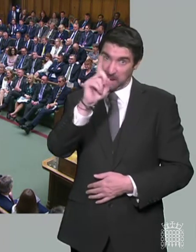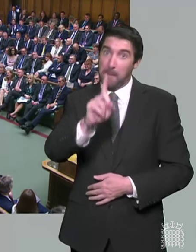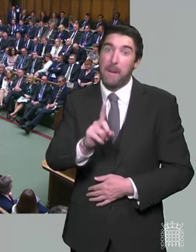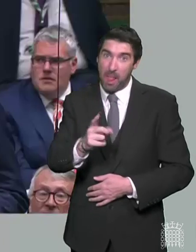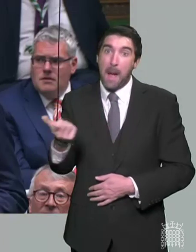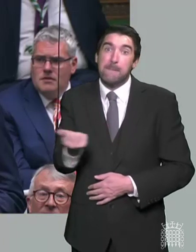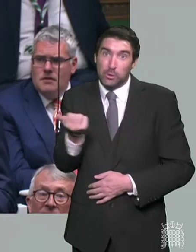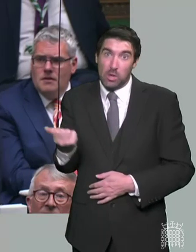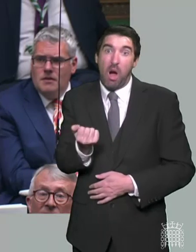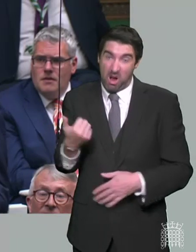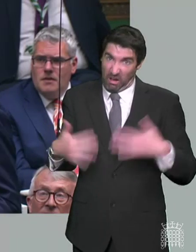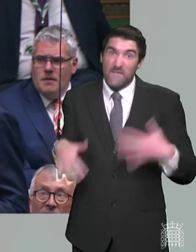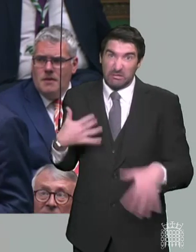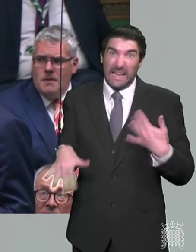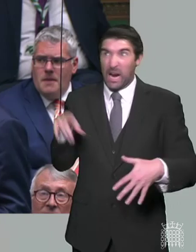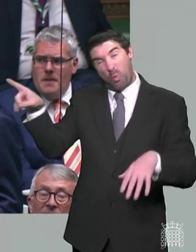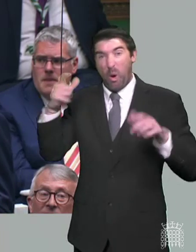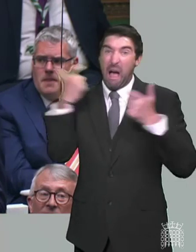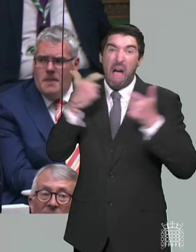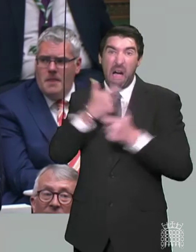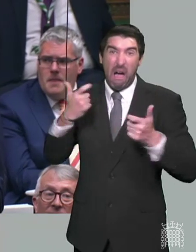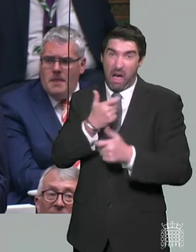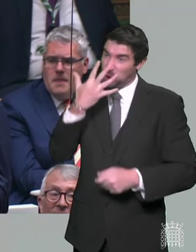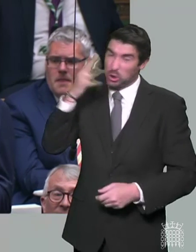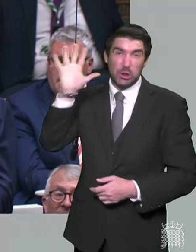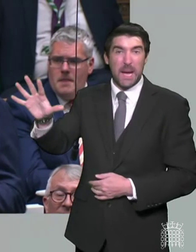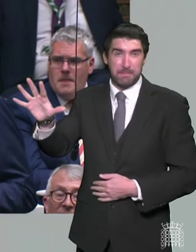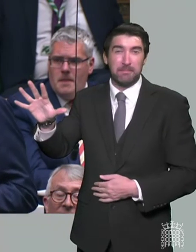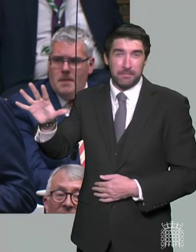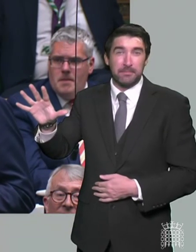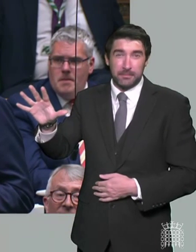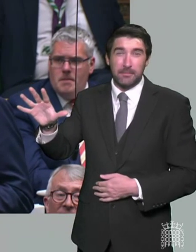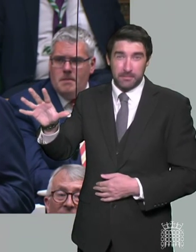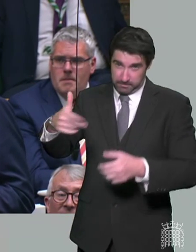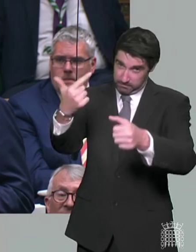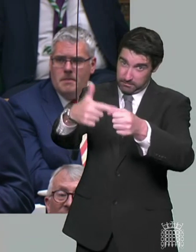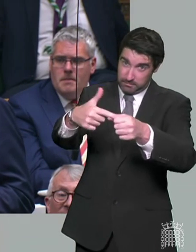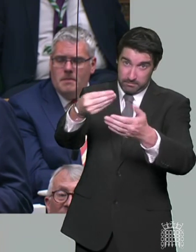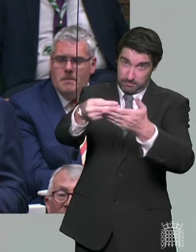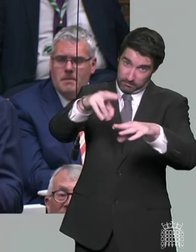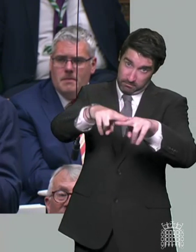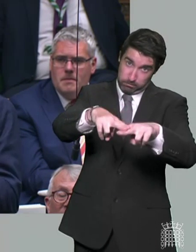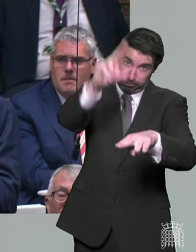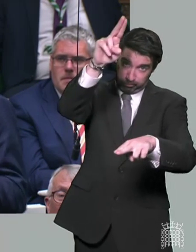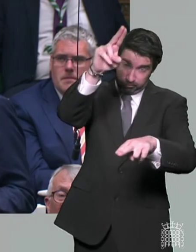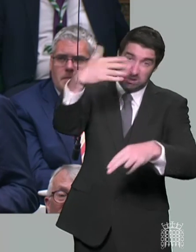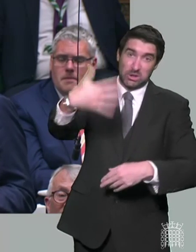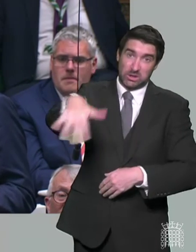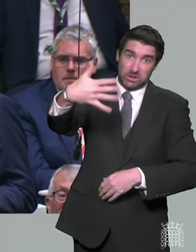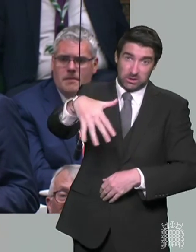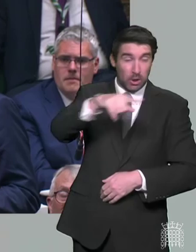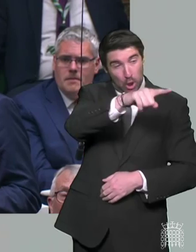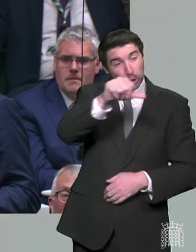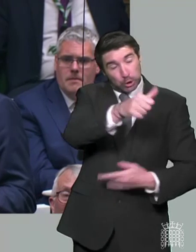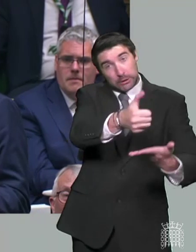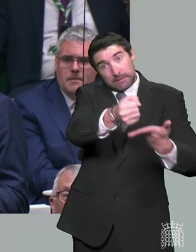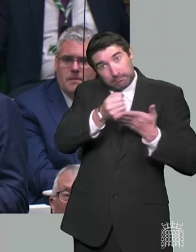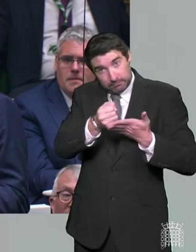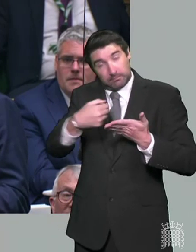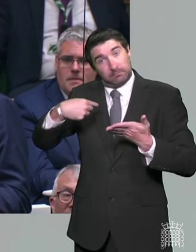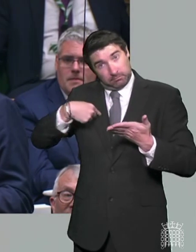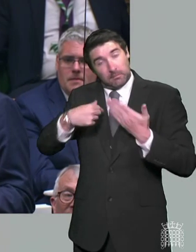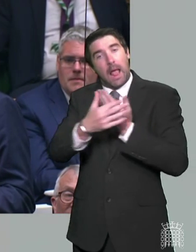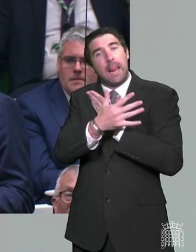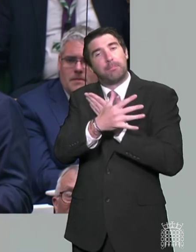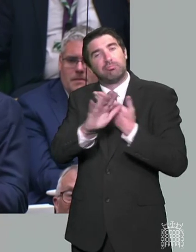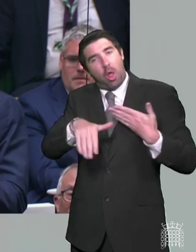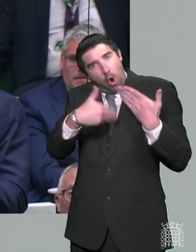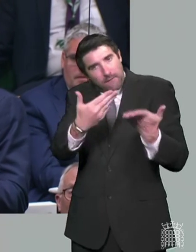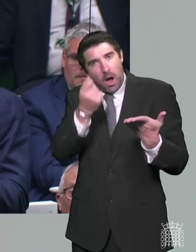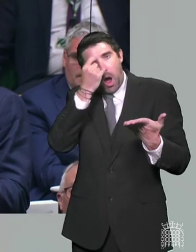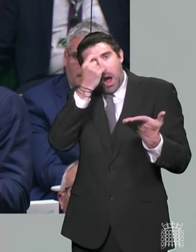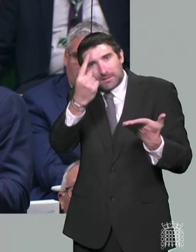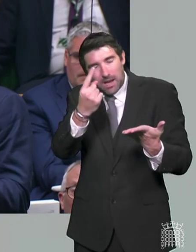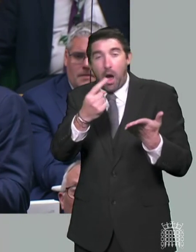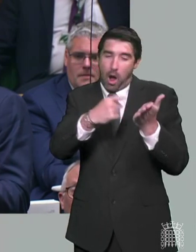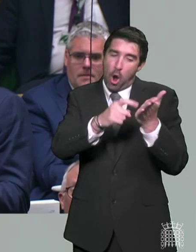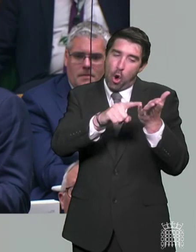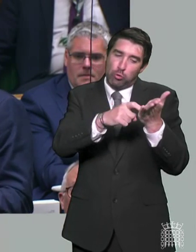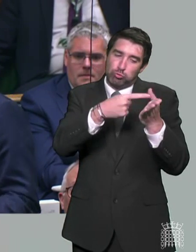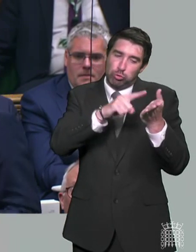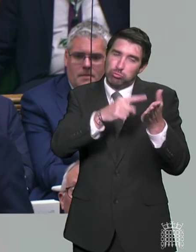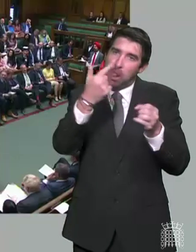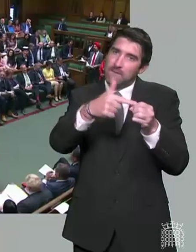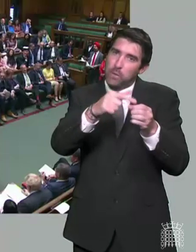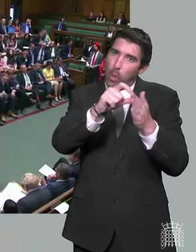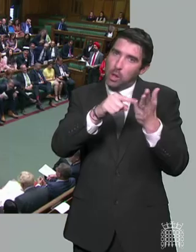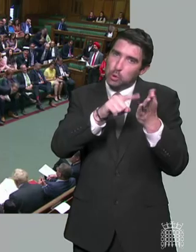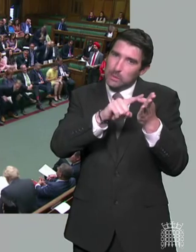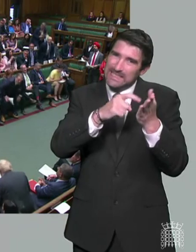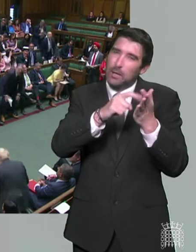As petrol prices soar, will the Prime Minister accept our idea to help people in rural counties and expand rural fuel duty relief?